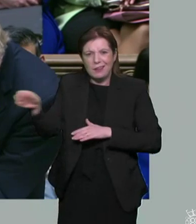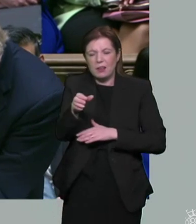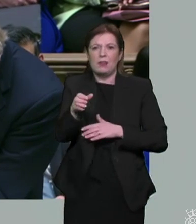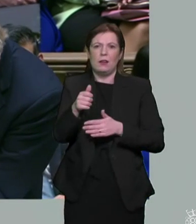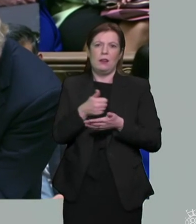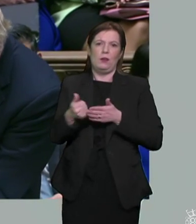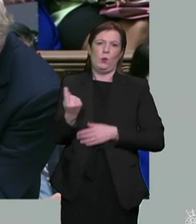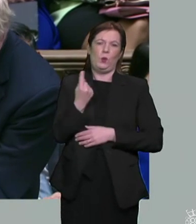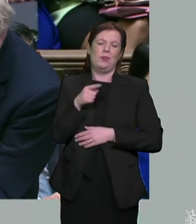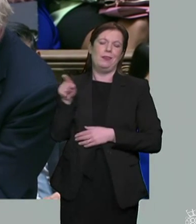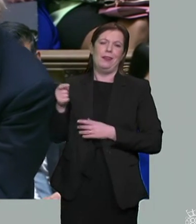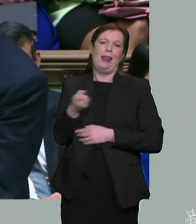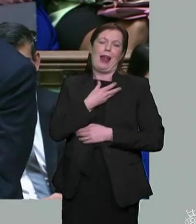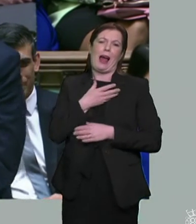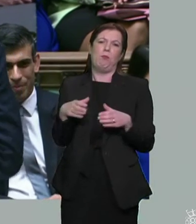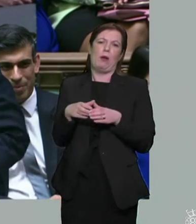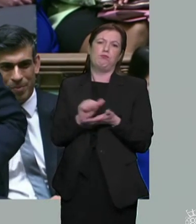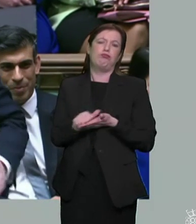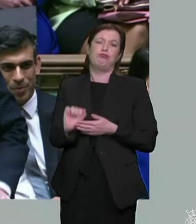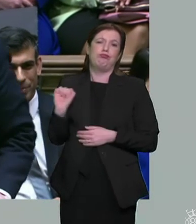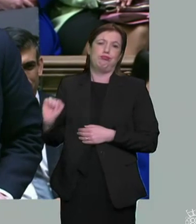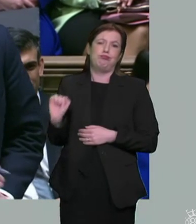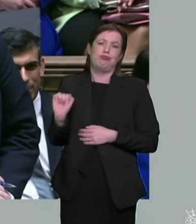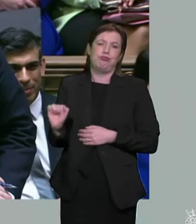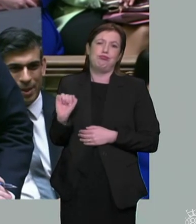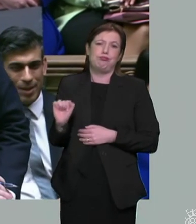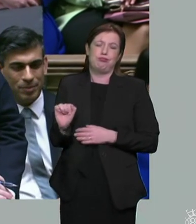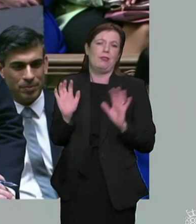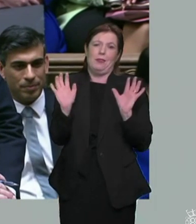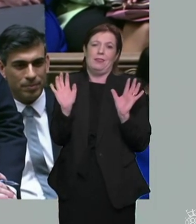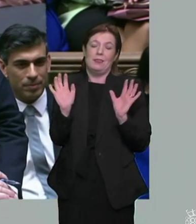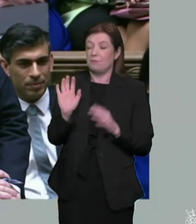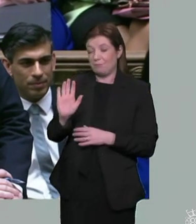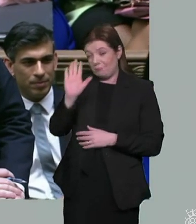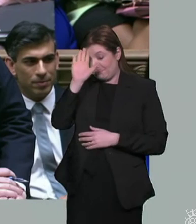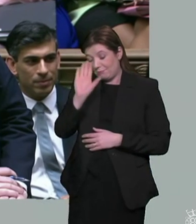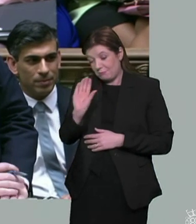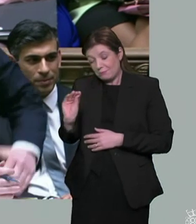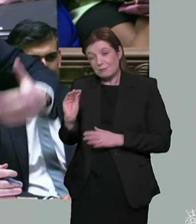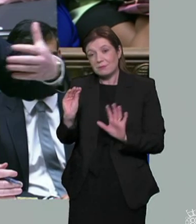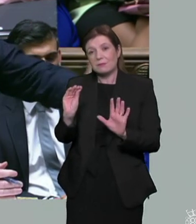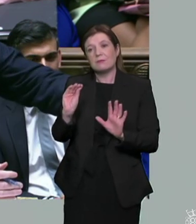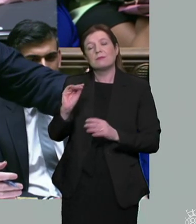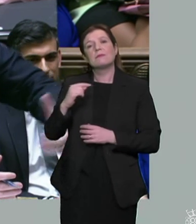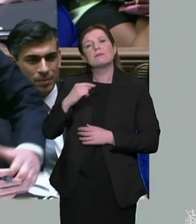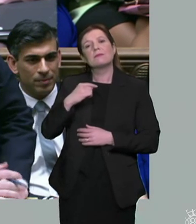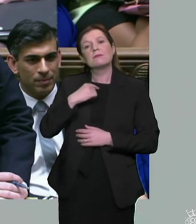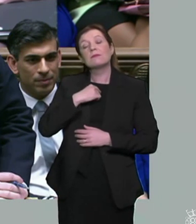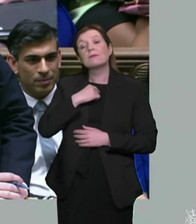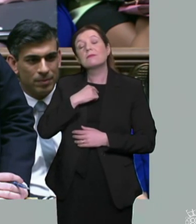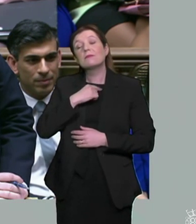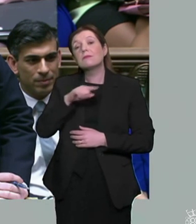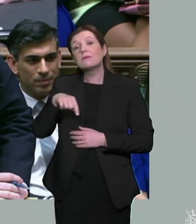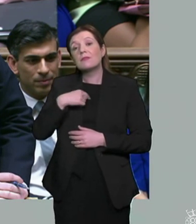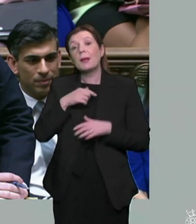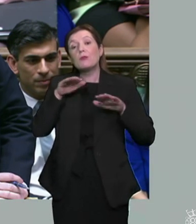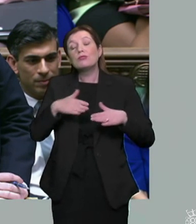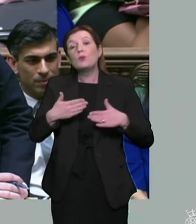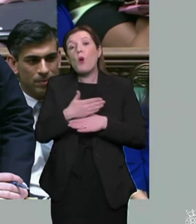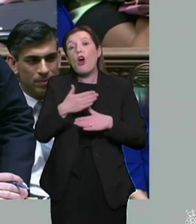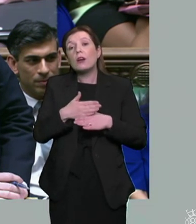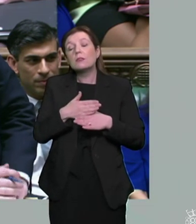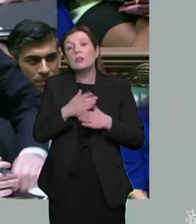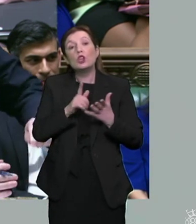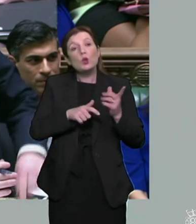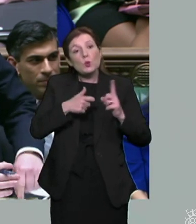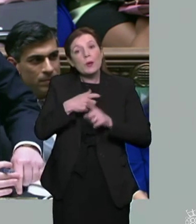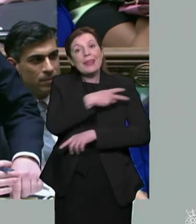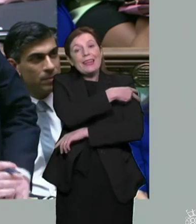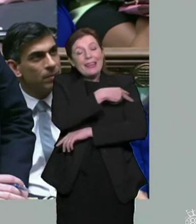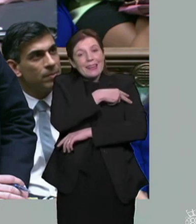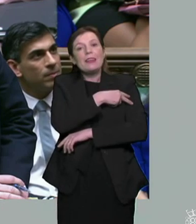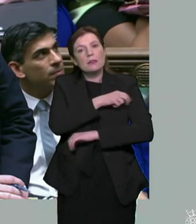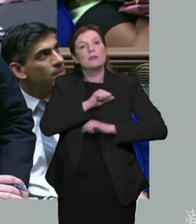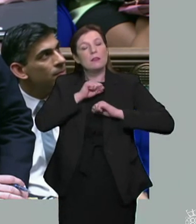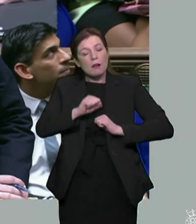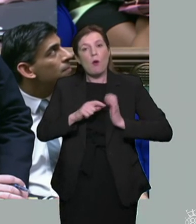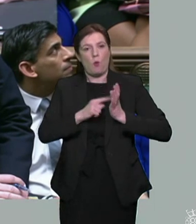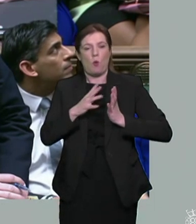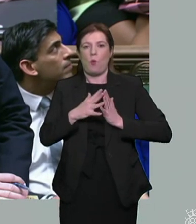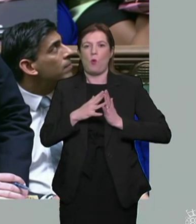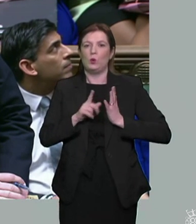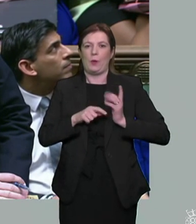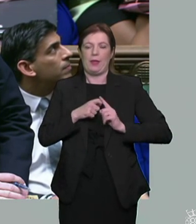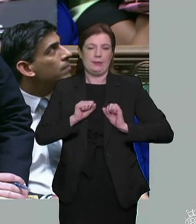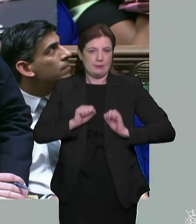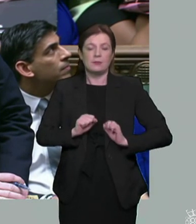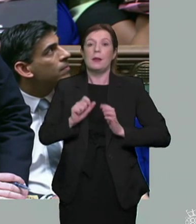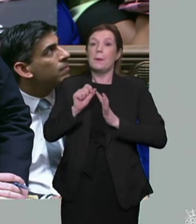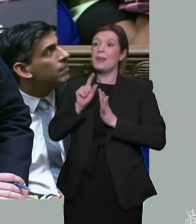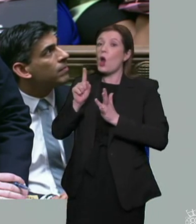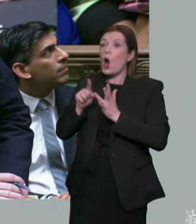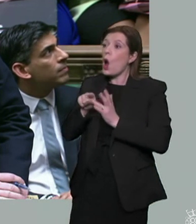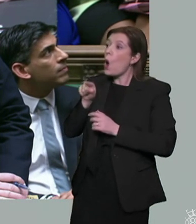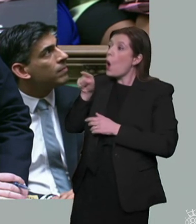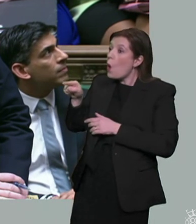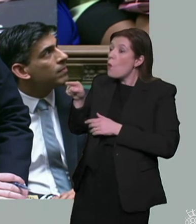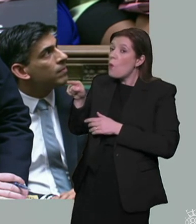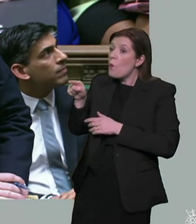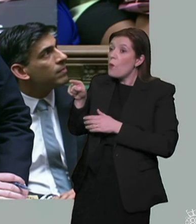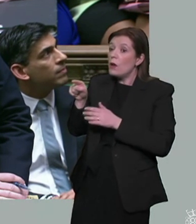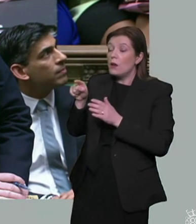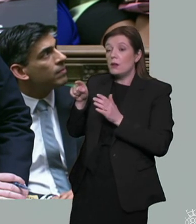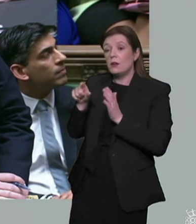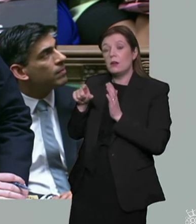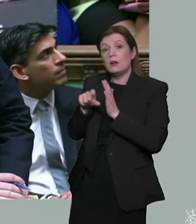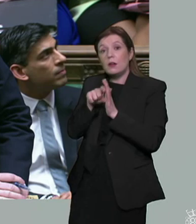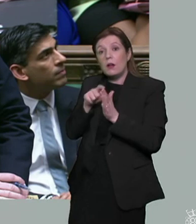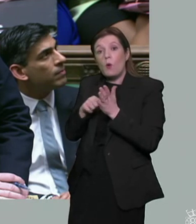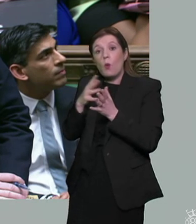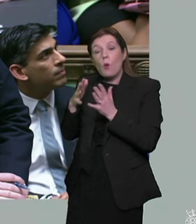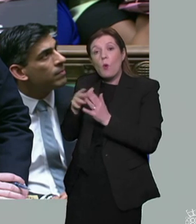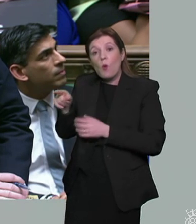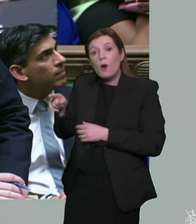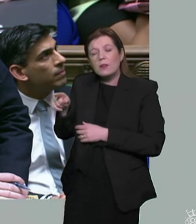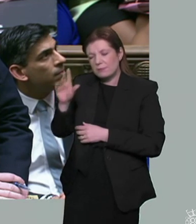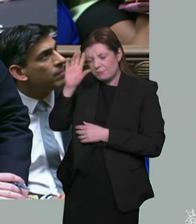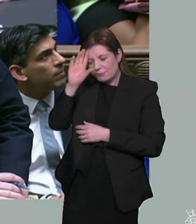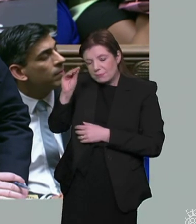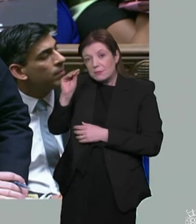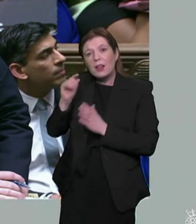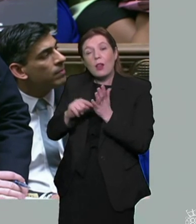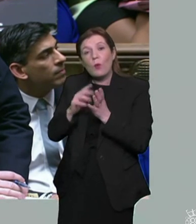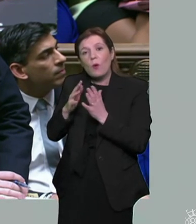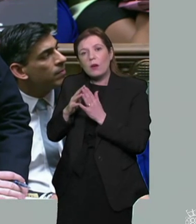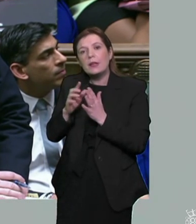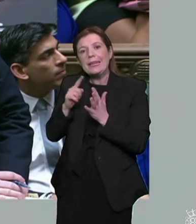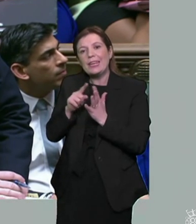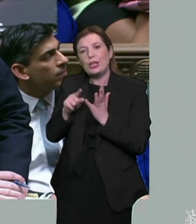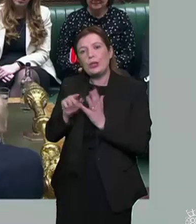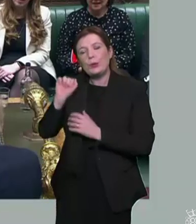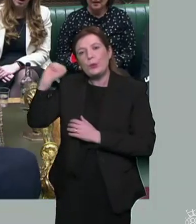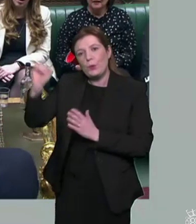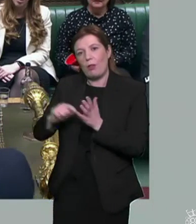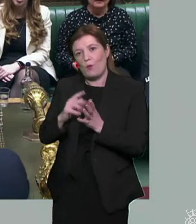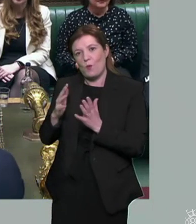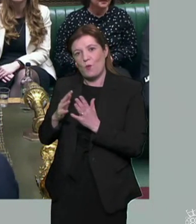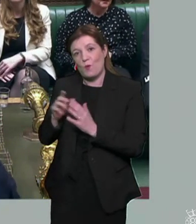The right honourable and learned Gentleman may be interested to know that we will be vindicating the rights of British workers—UK employees—under UK law, but I can tell him that the law that P&O itself is allegedly relying on was introduced as a result of EU directives.